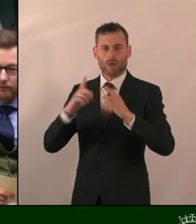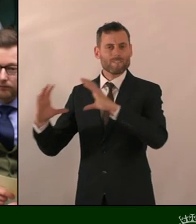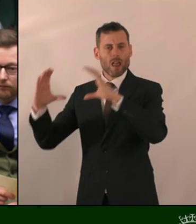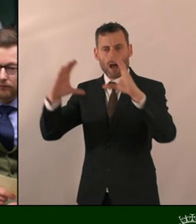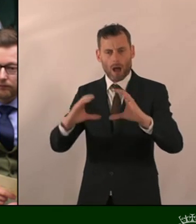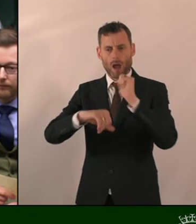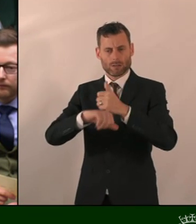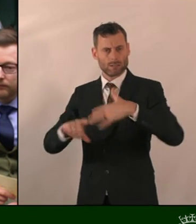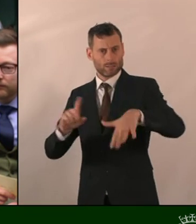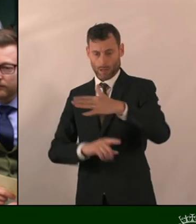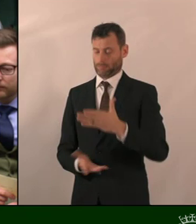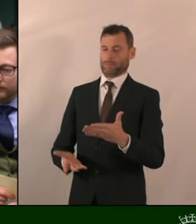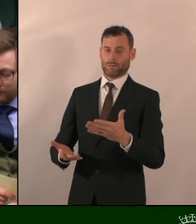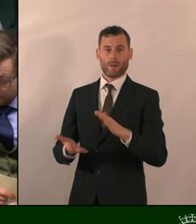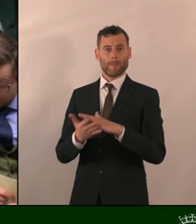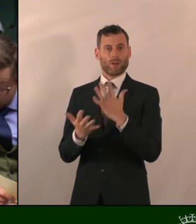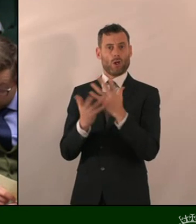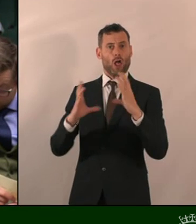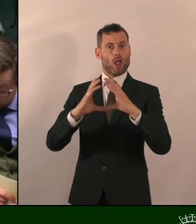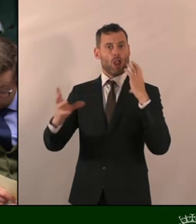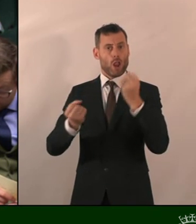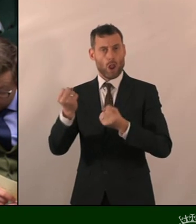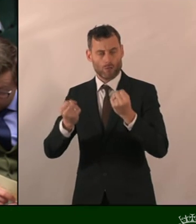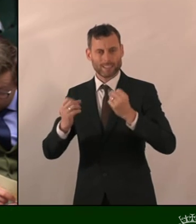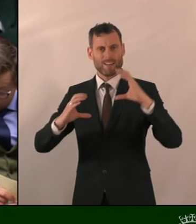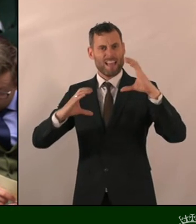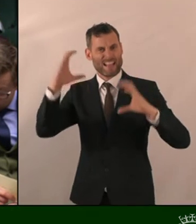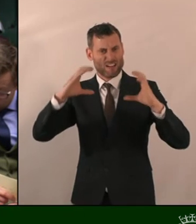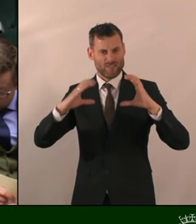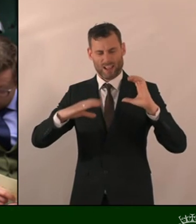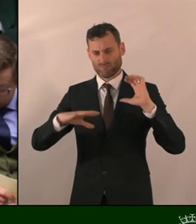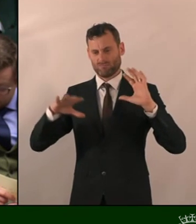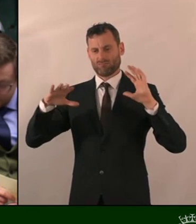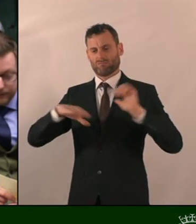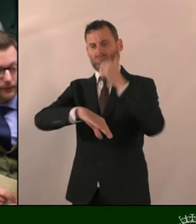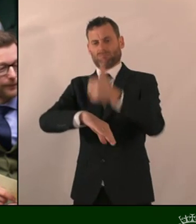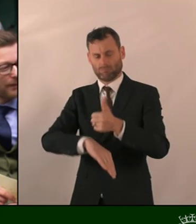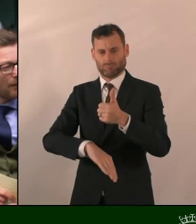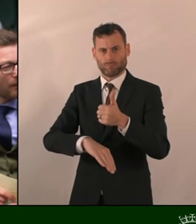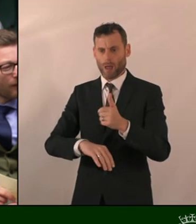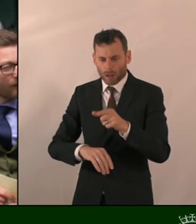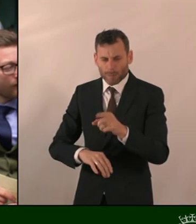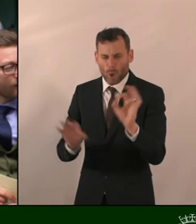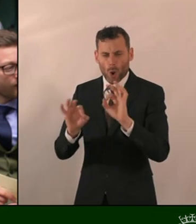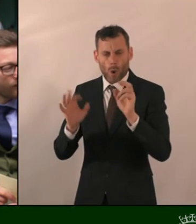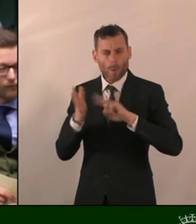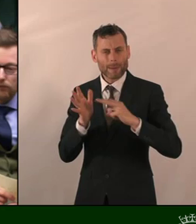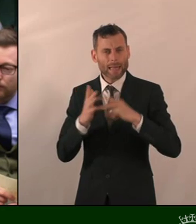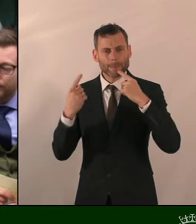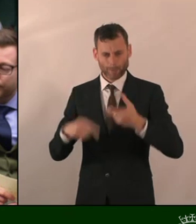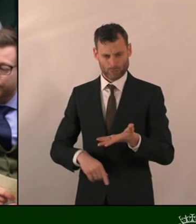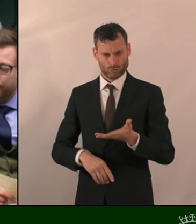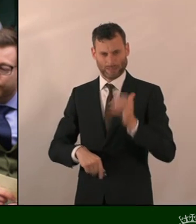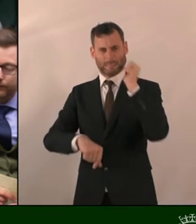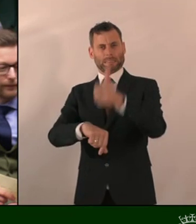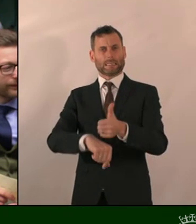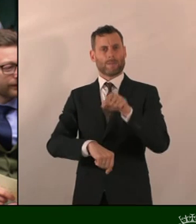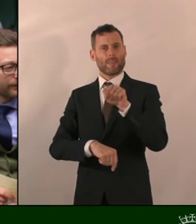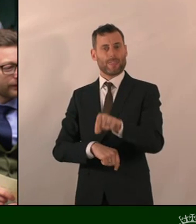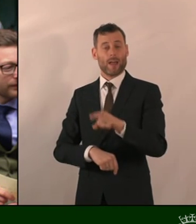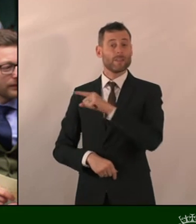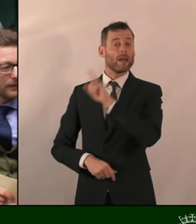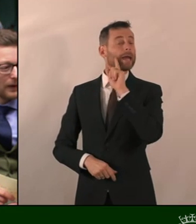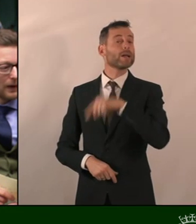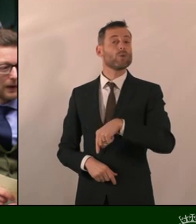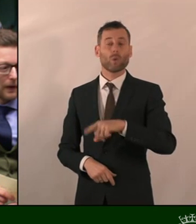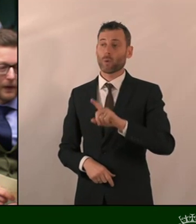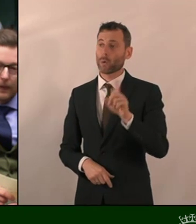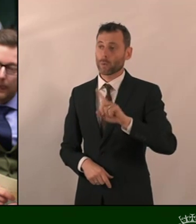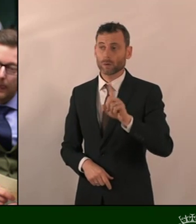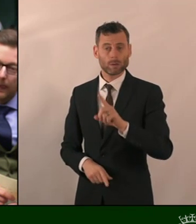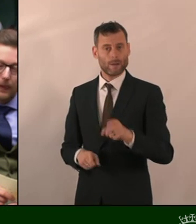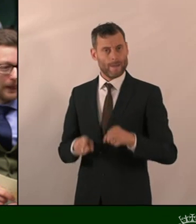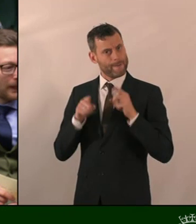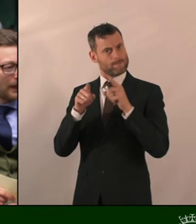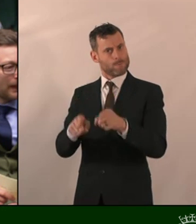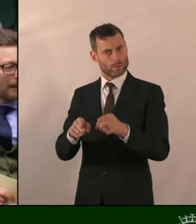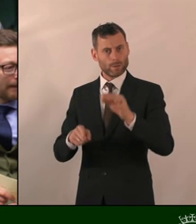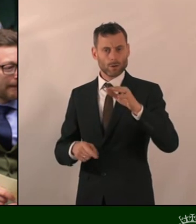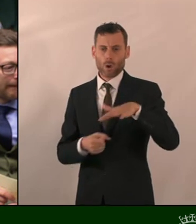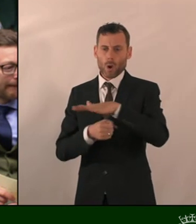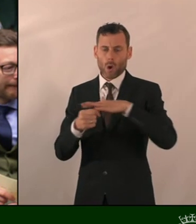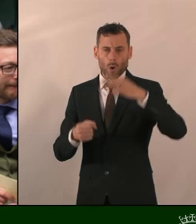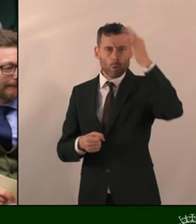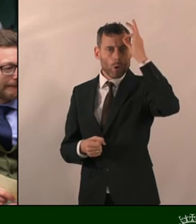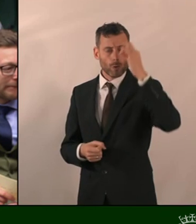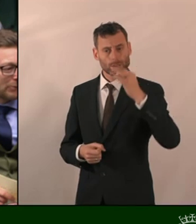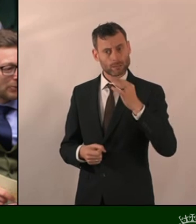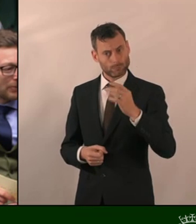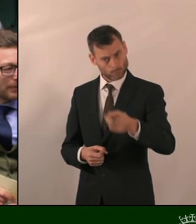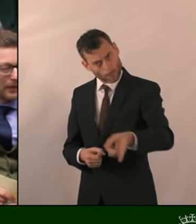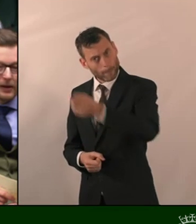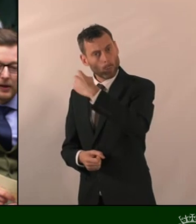That leads to large numbers of lorries and caravans coming on to land where there is no planning permission and, subsequently, the ignoring of enforcement when the local authority tries to intervene.